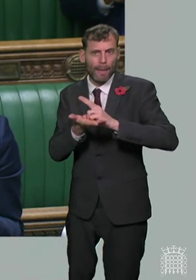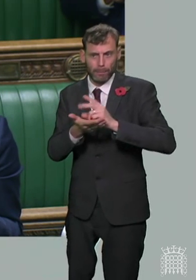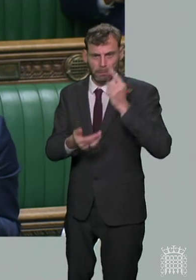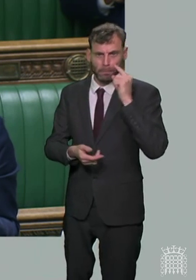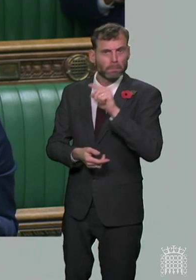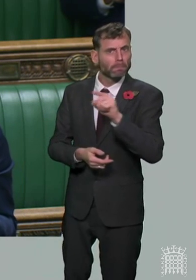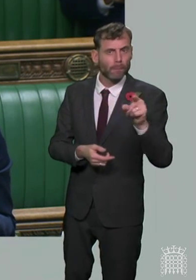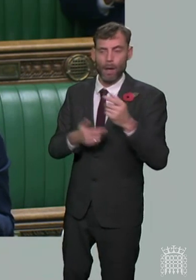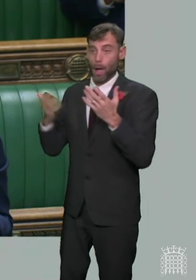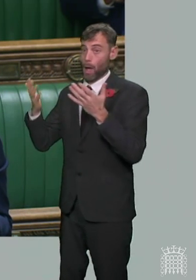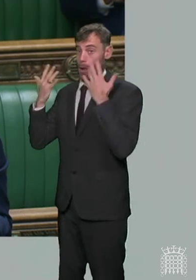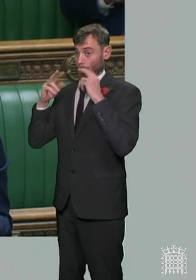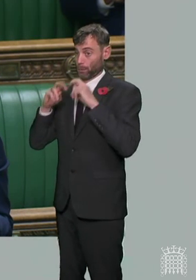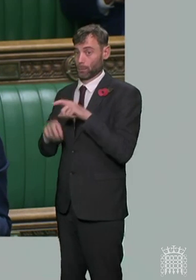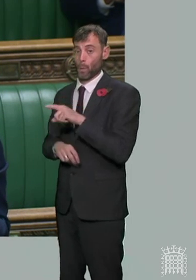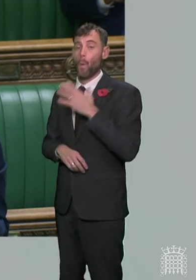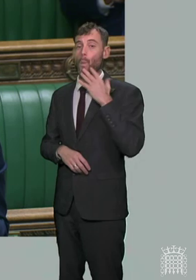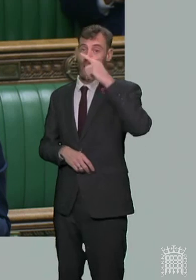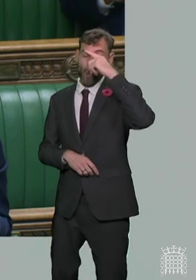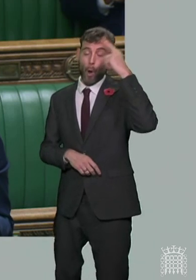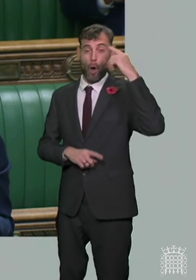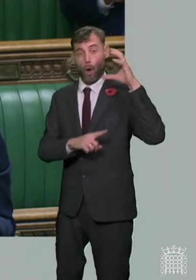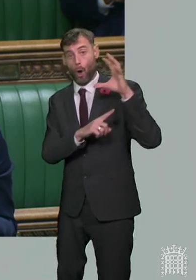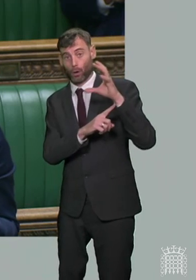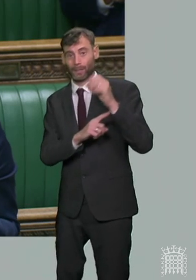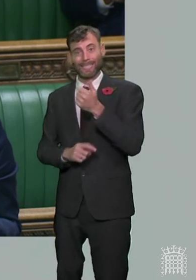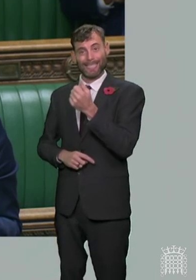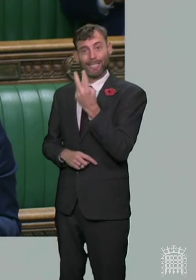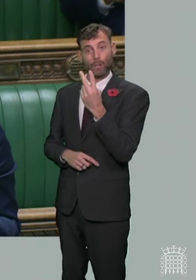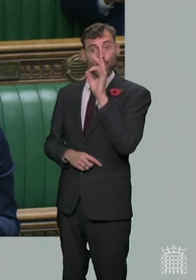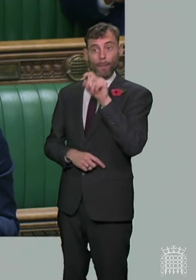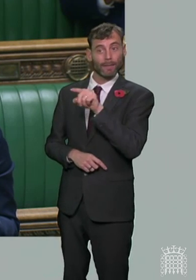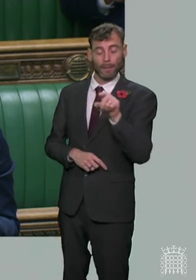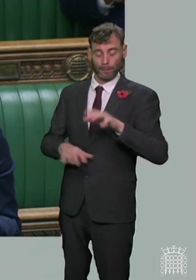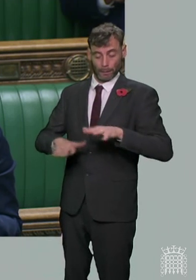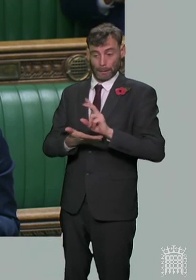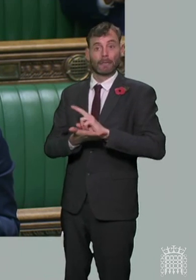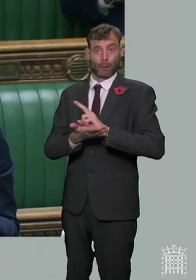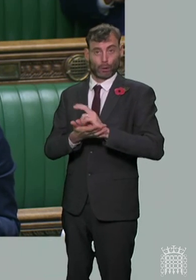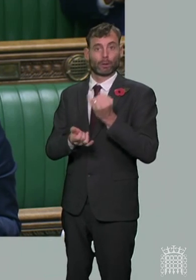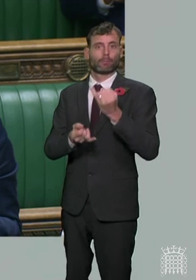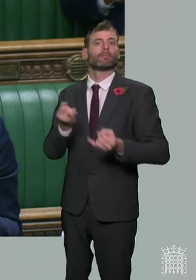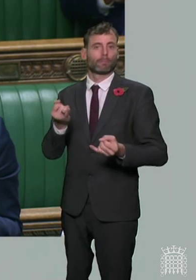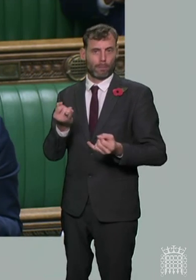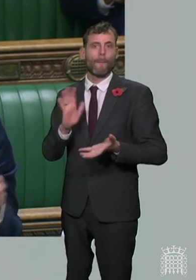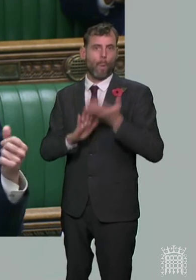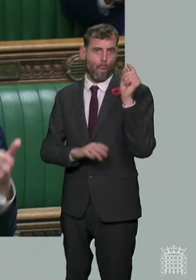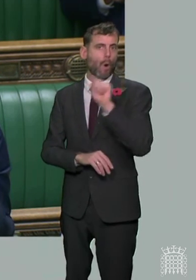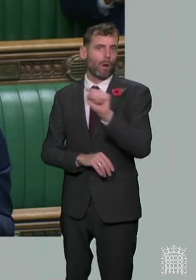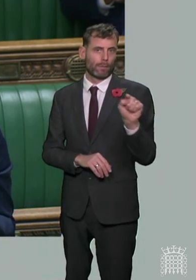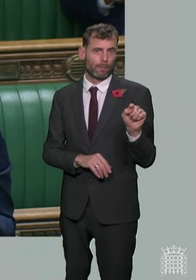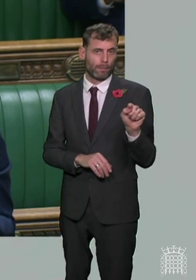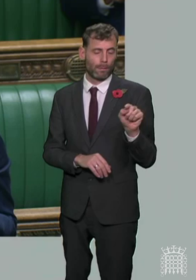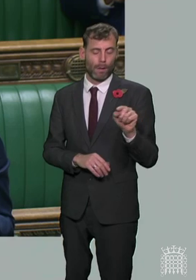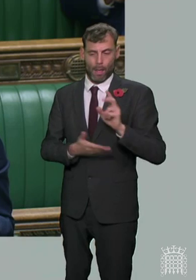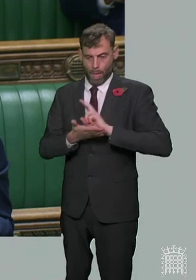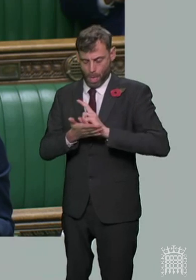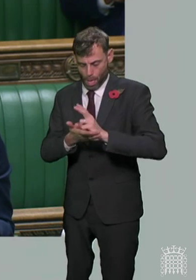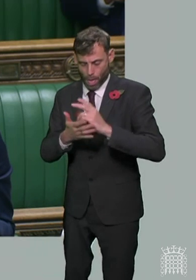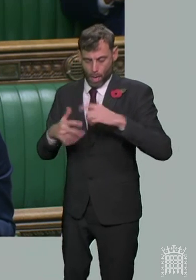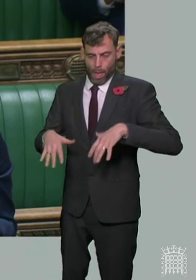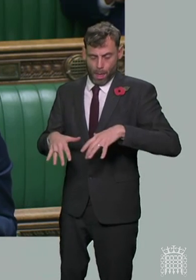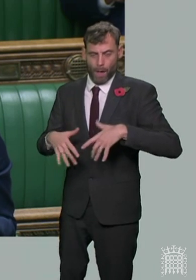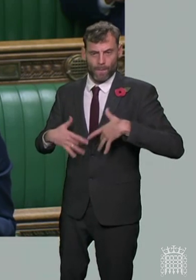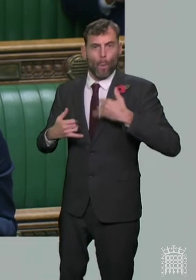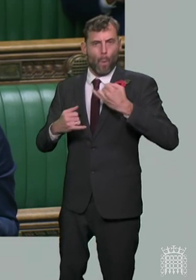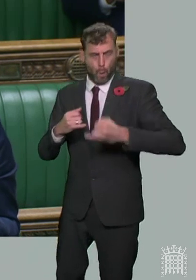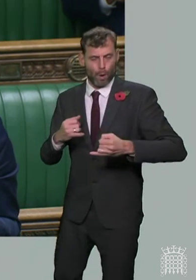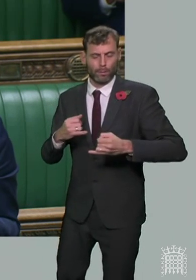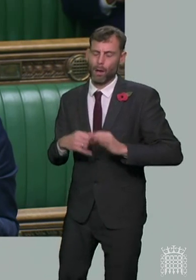A recent survey showed that in hot weather 62% of those whose seizures were uncontrolled experienced an increase in seizure frequency or severity.